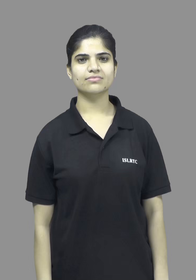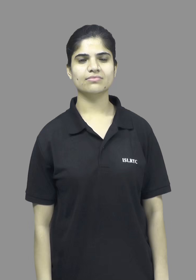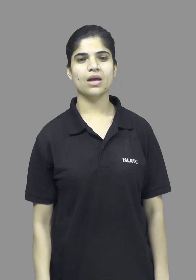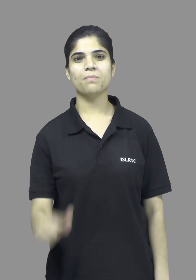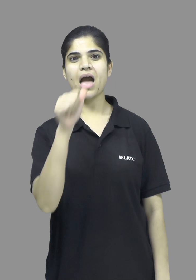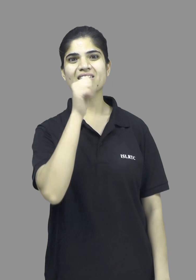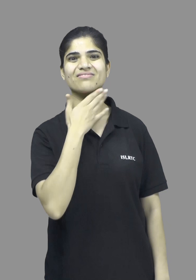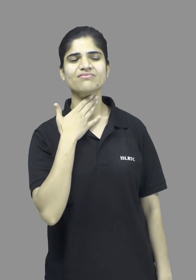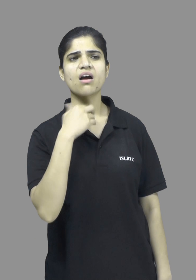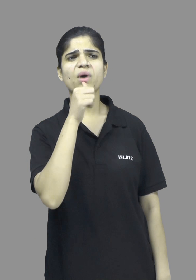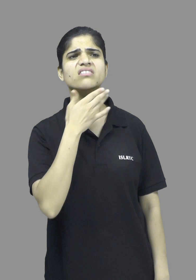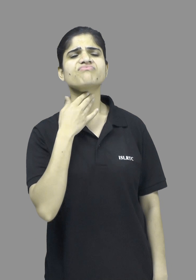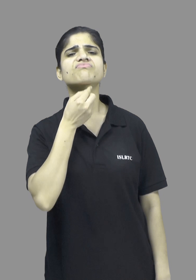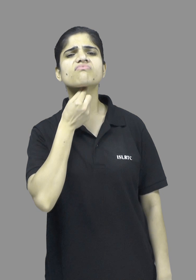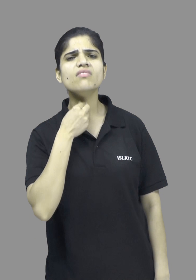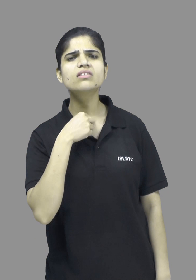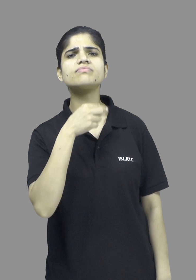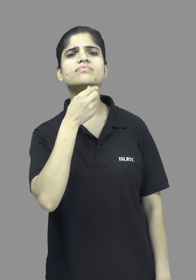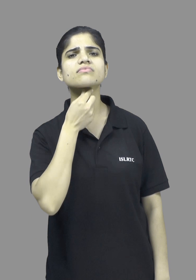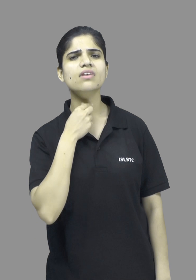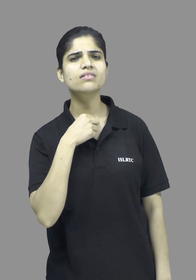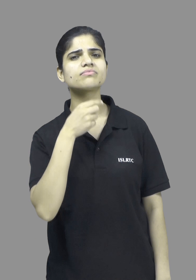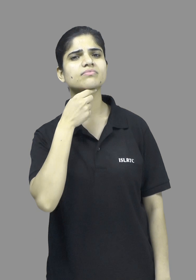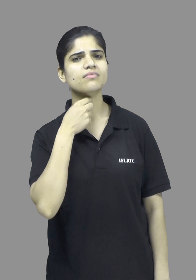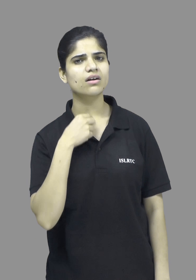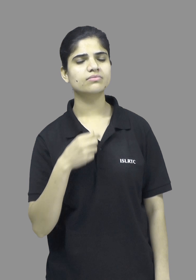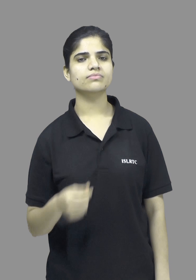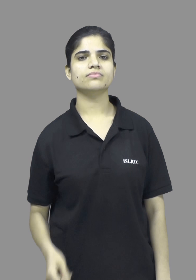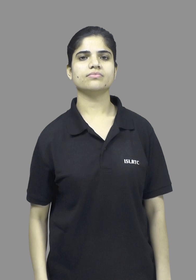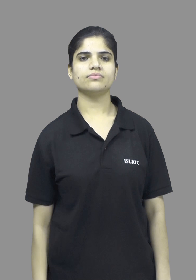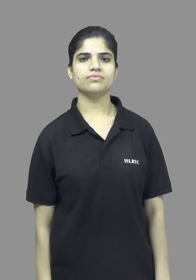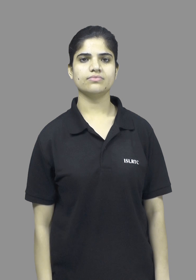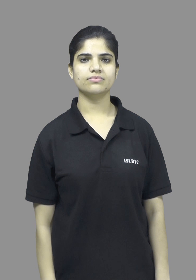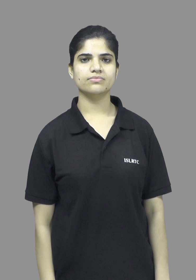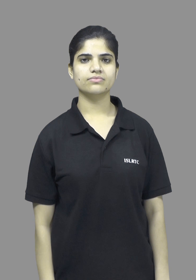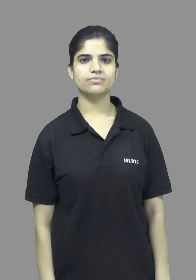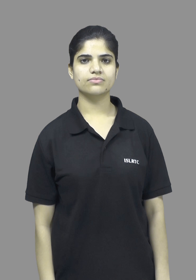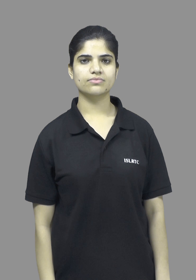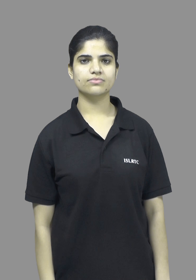Swallow (Liquids)